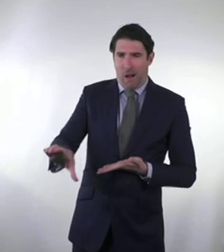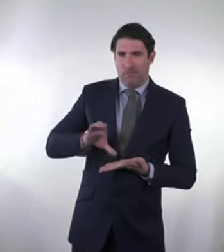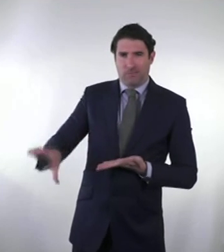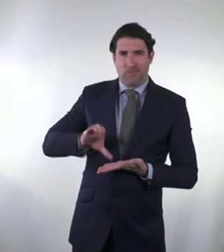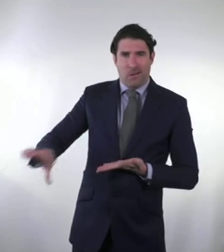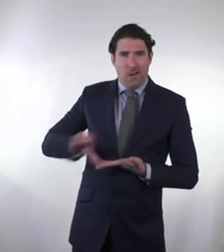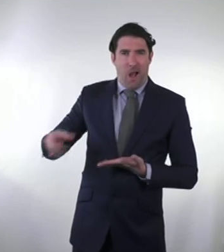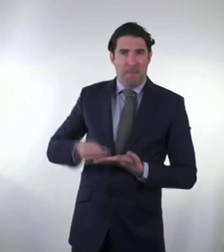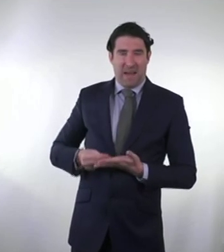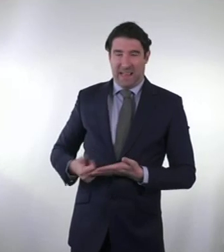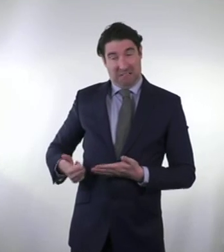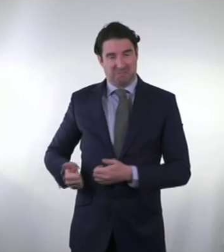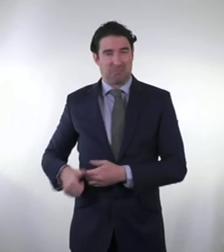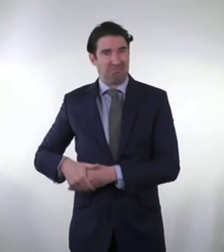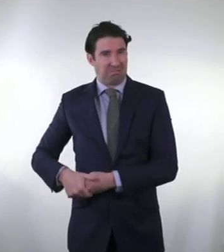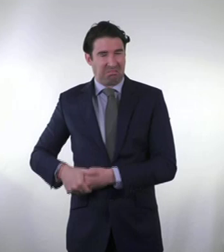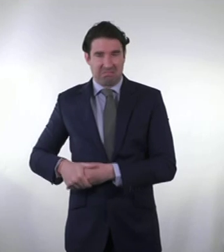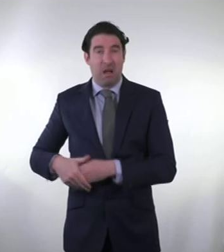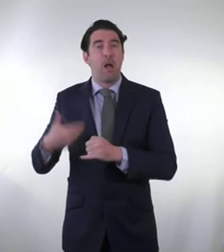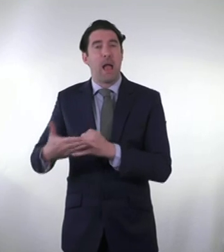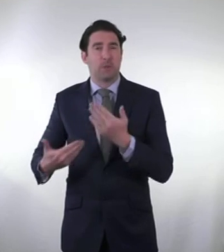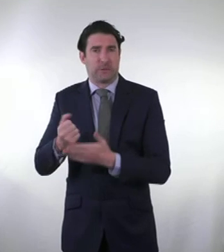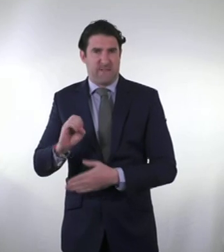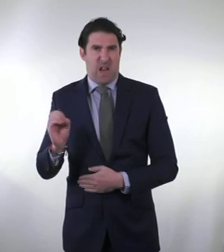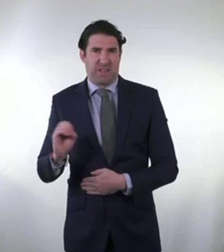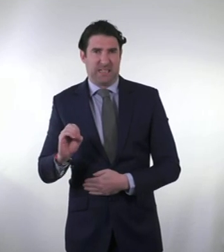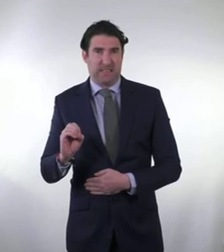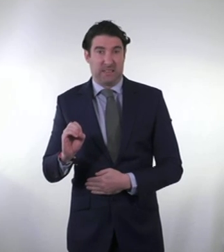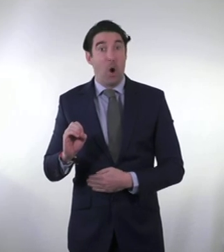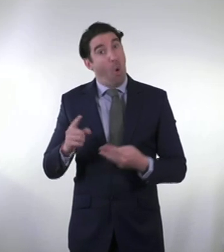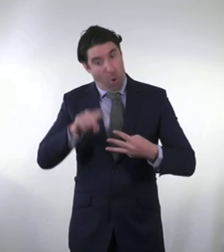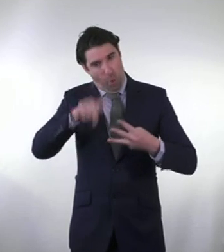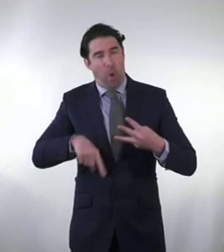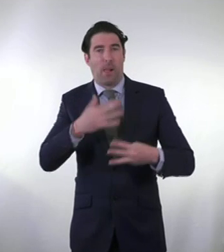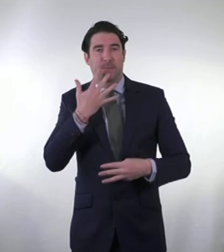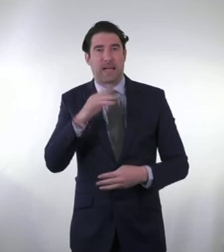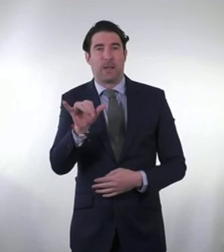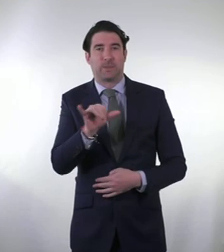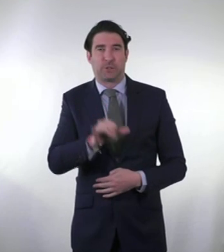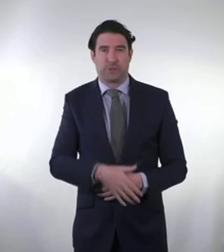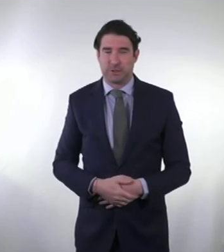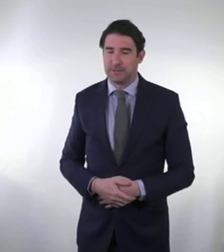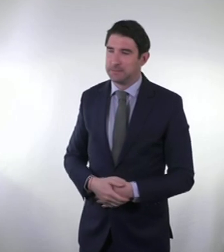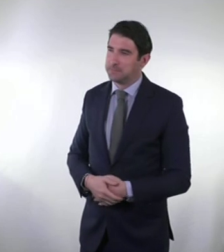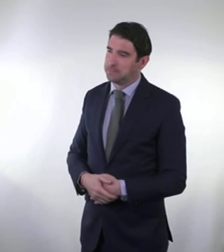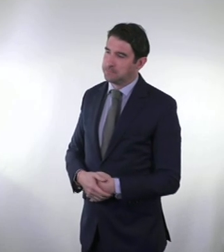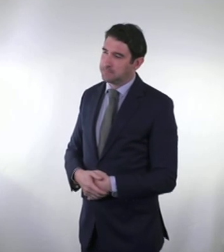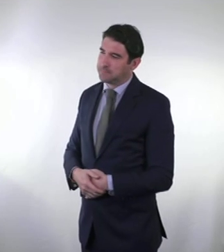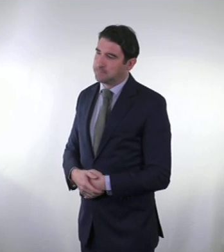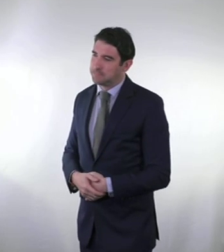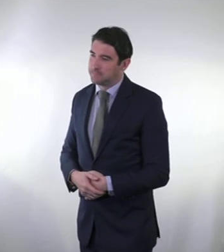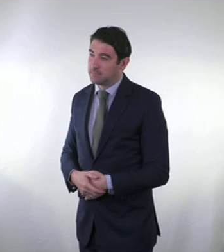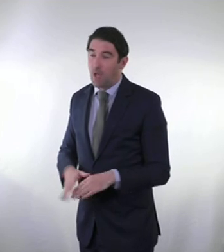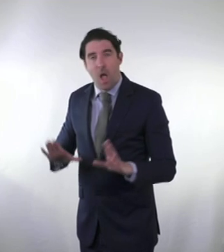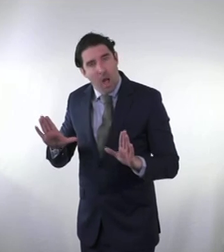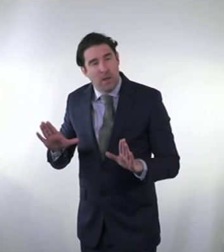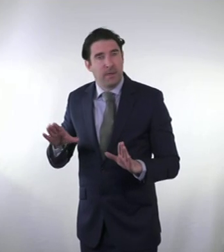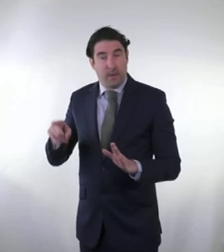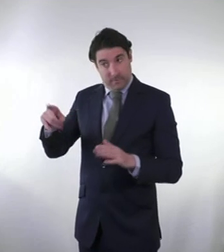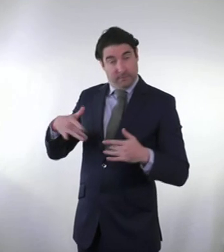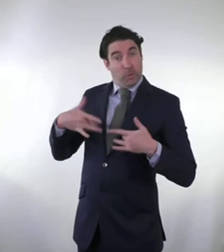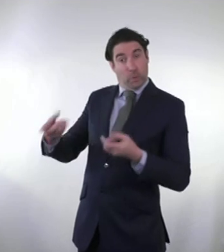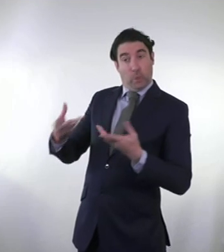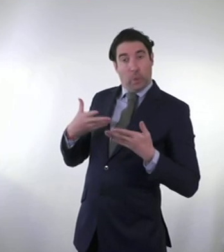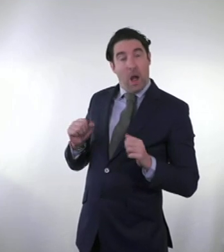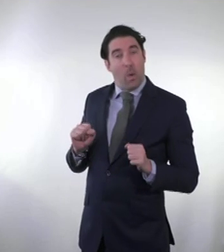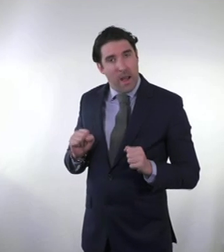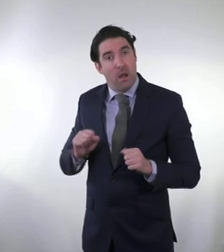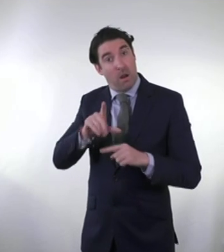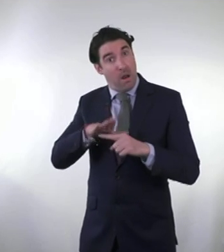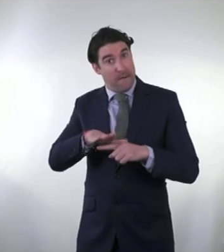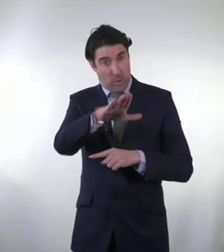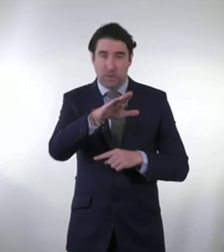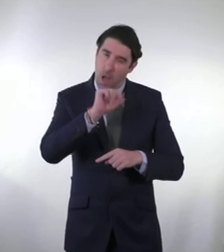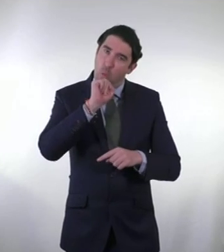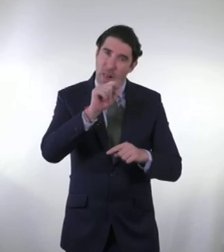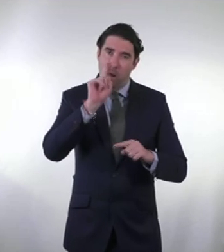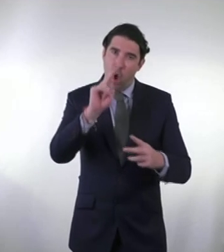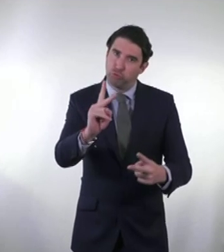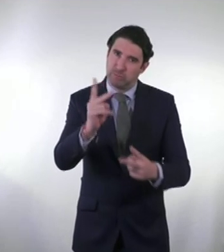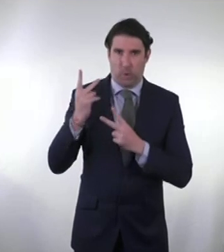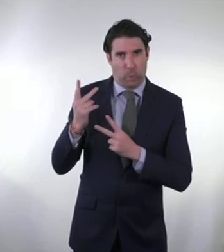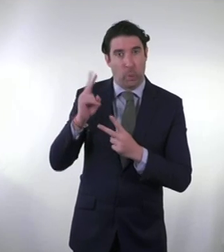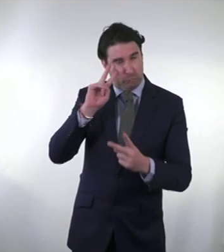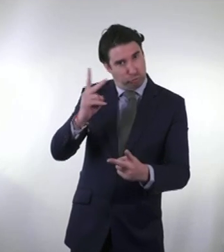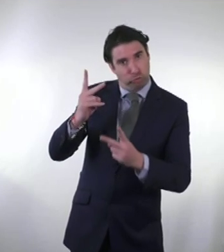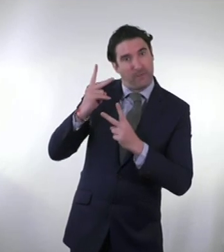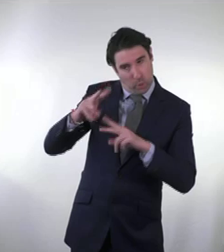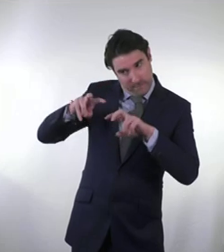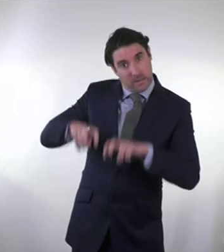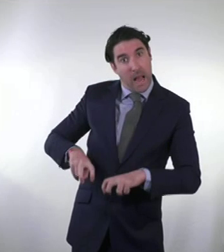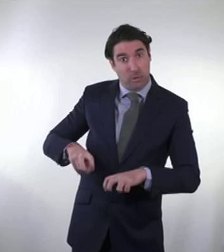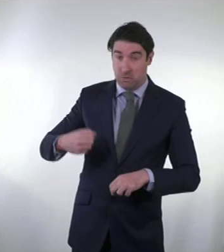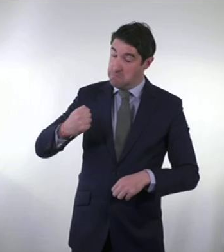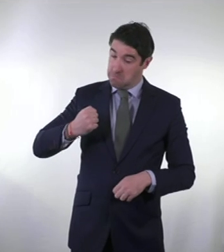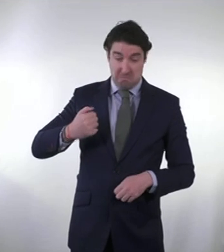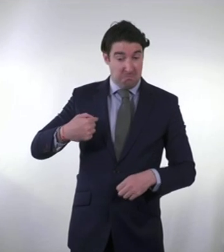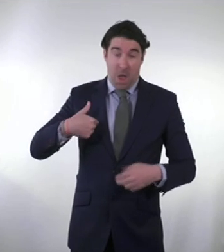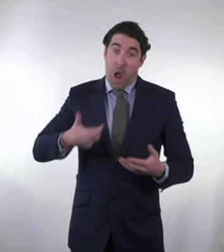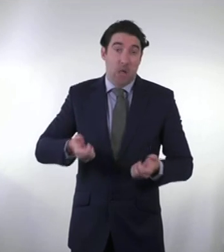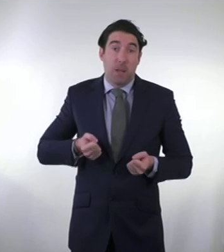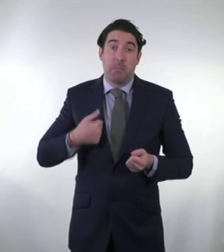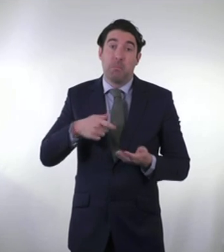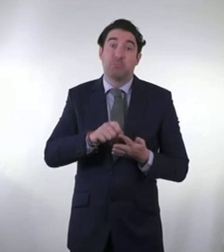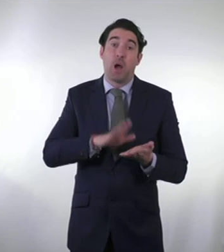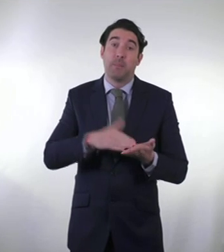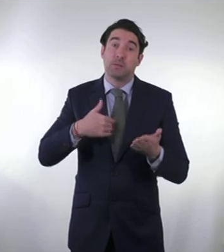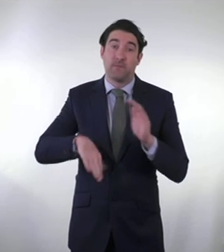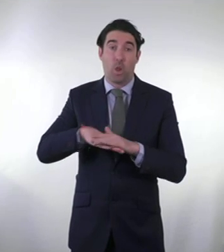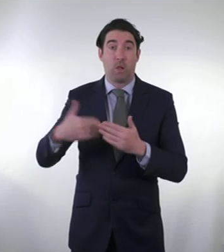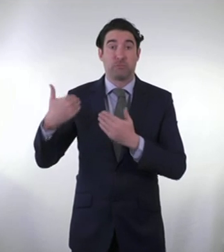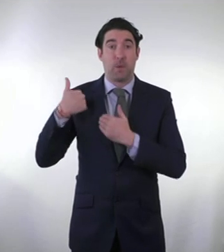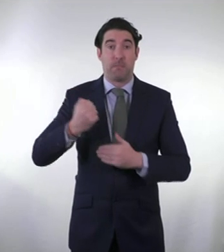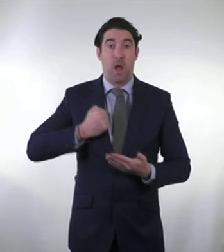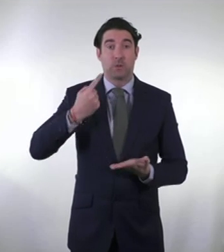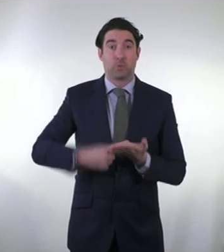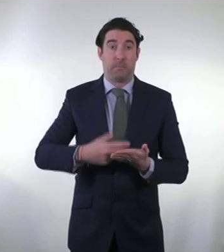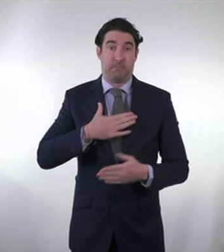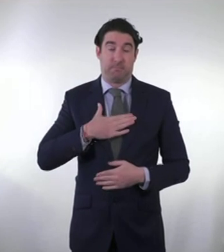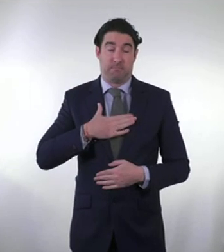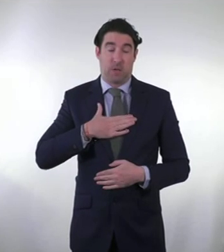I am grateful to the hon. Lady. There will of course be plenty of time to go over all the decisions that the Government have made—for which, as I have said repeatedly, I take full responsibility—but she is right to draw attention to the incidence in her constituency of 183 per 100,000.